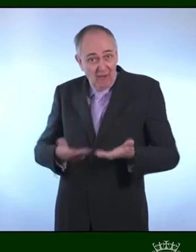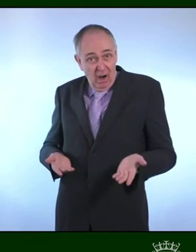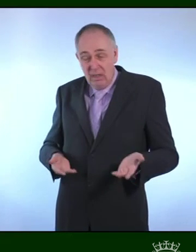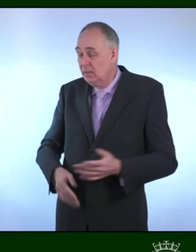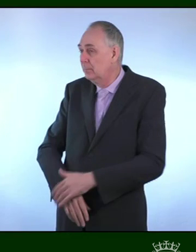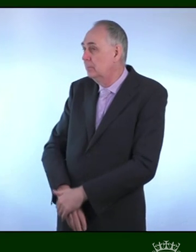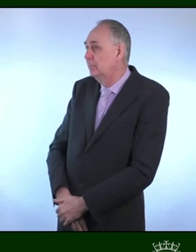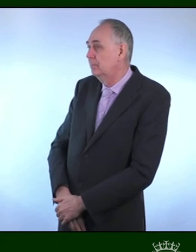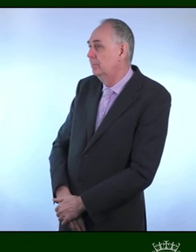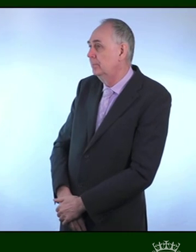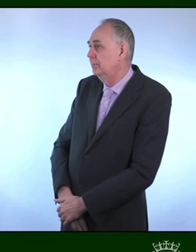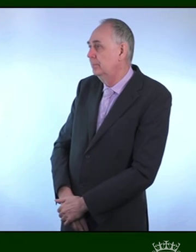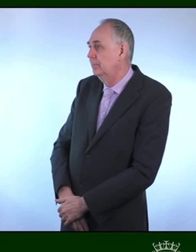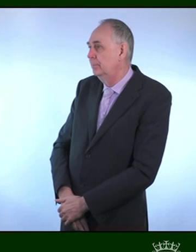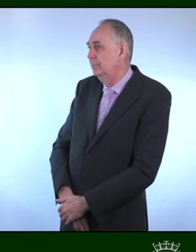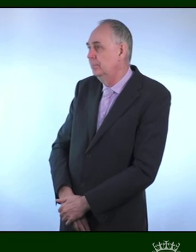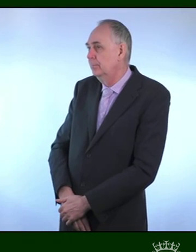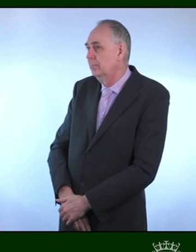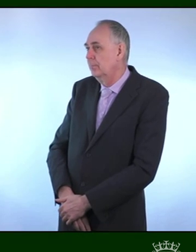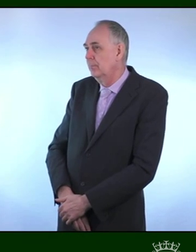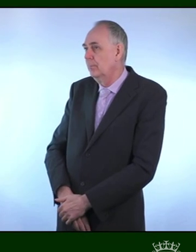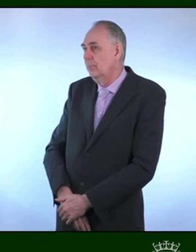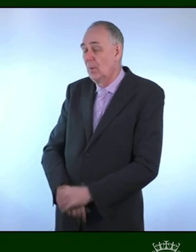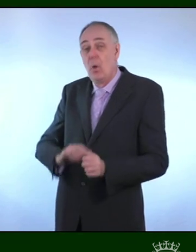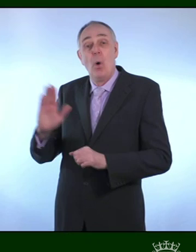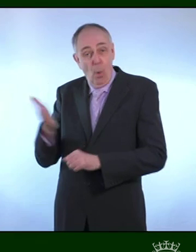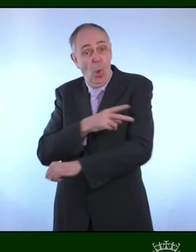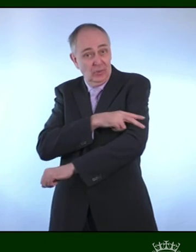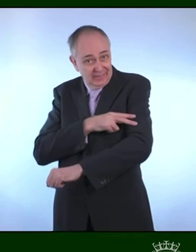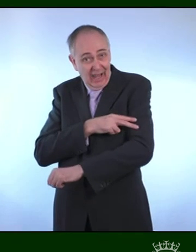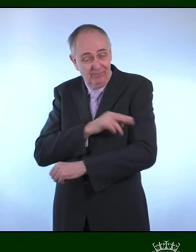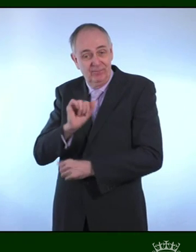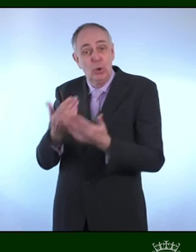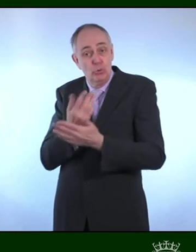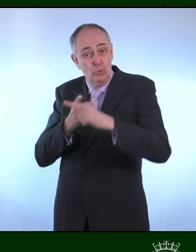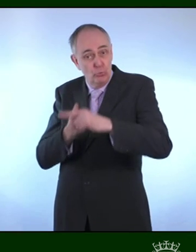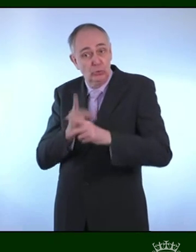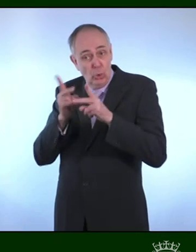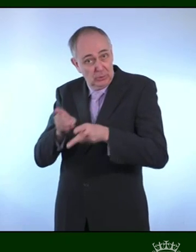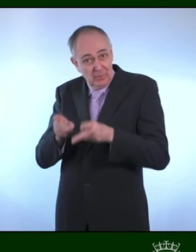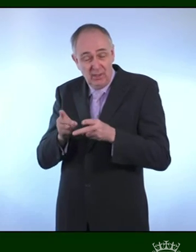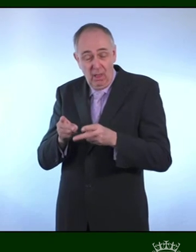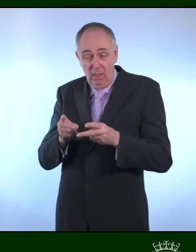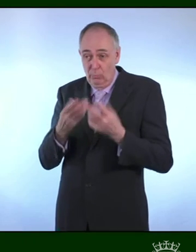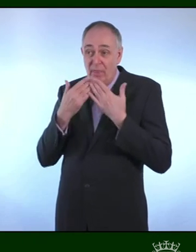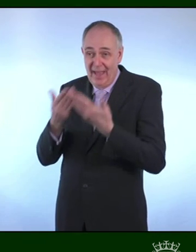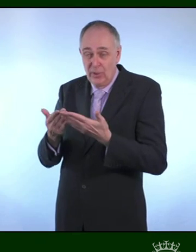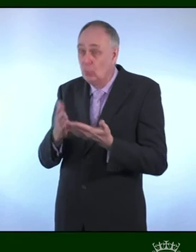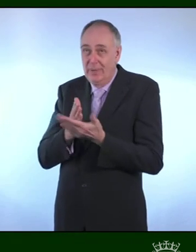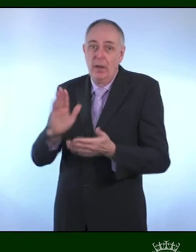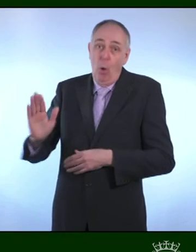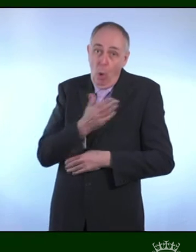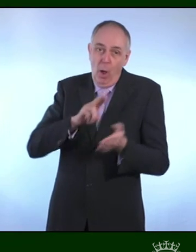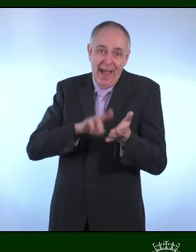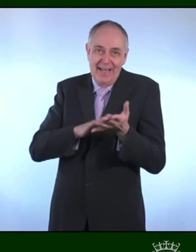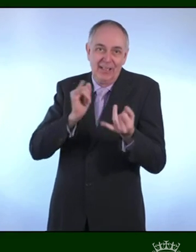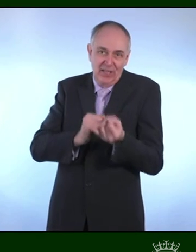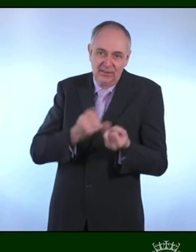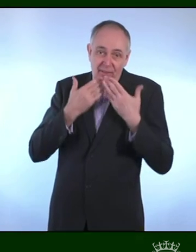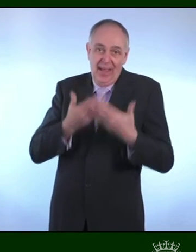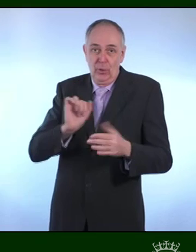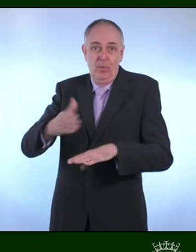I would indeed like to thank all the staff at New Cross Hospital in Wolverhampton for everything that they are doing, as I thank everybody in the NHS across the whole country.